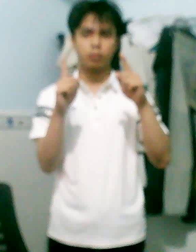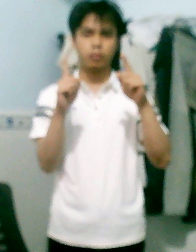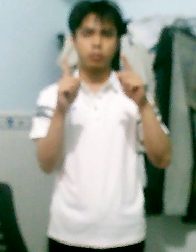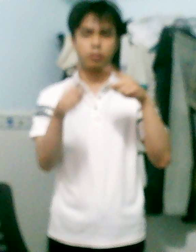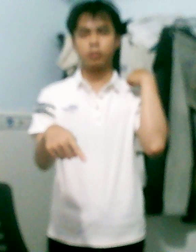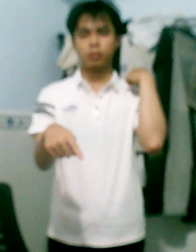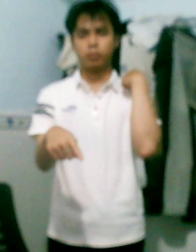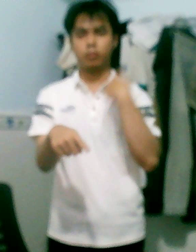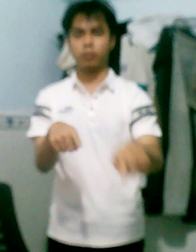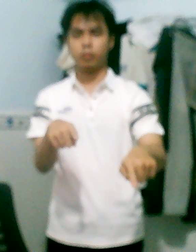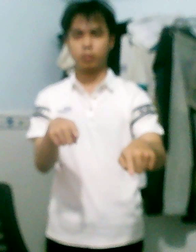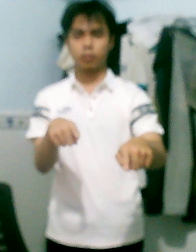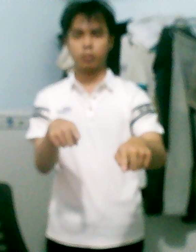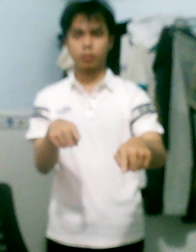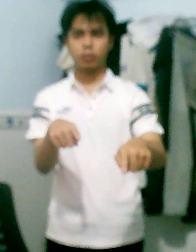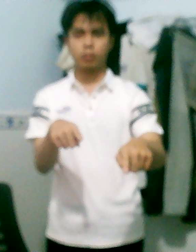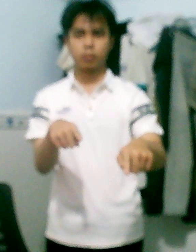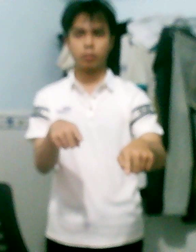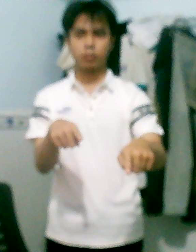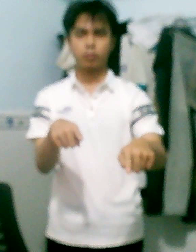phut